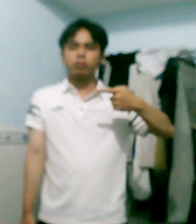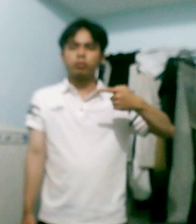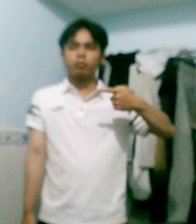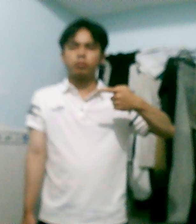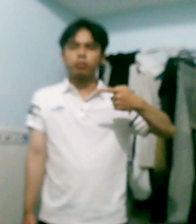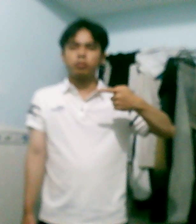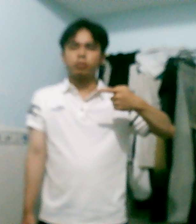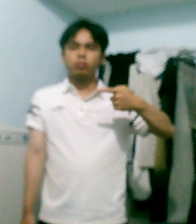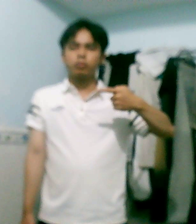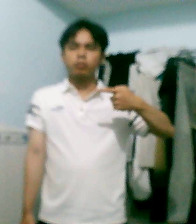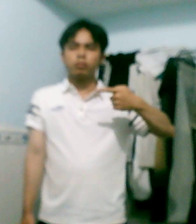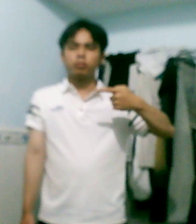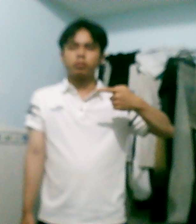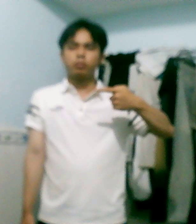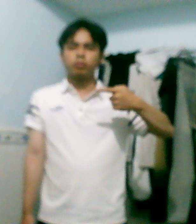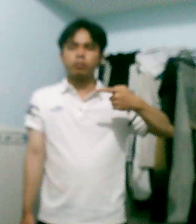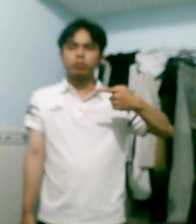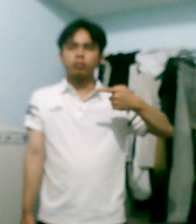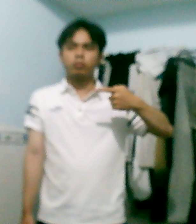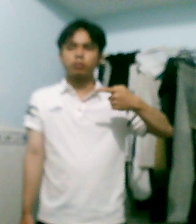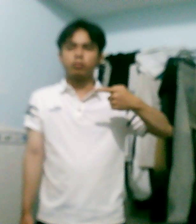g